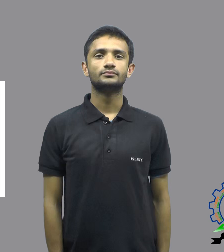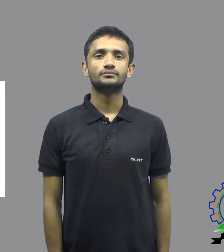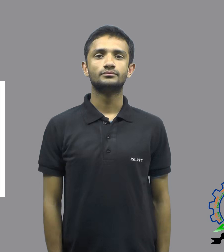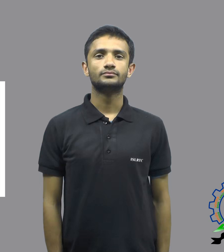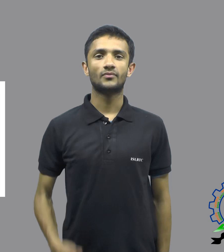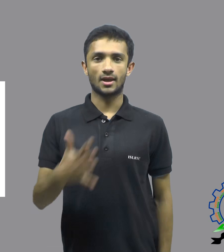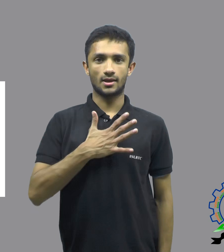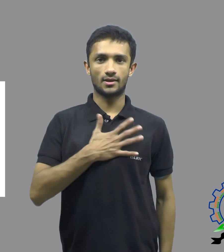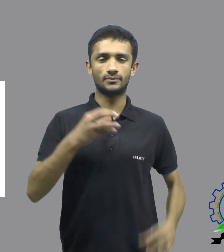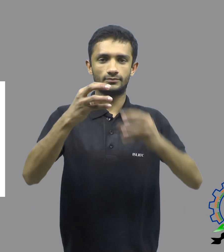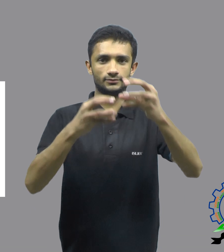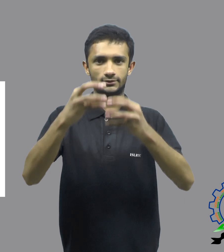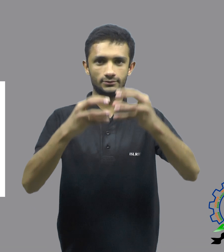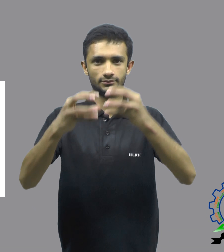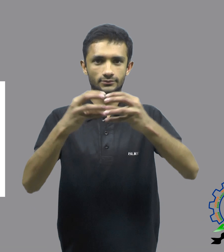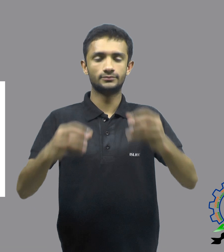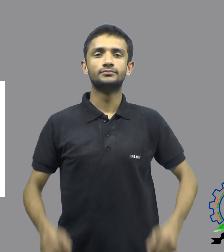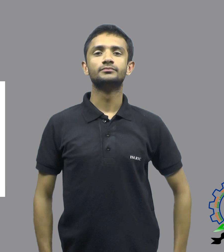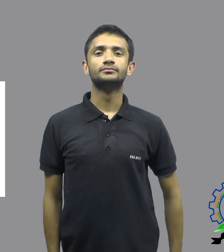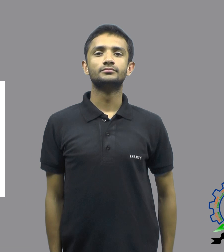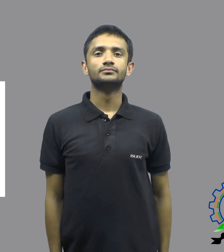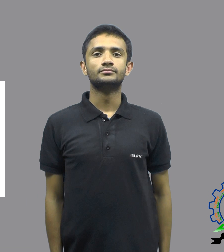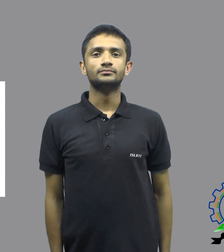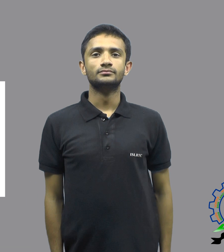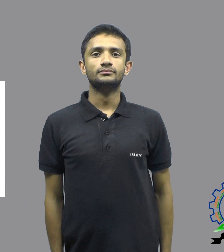Ccucumber